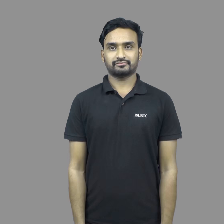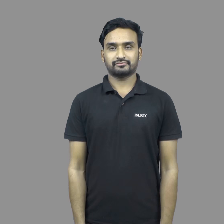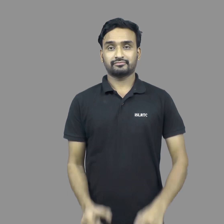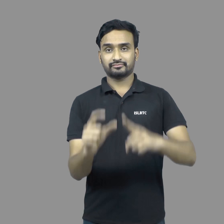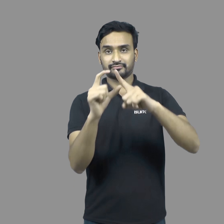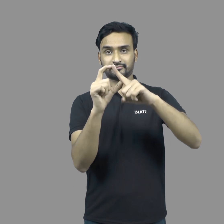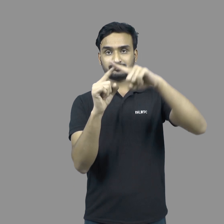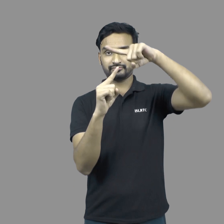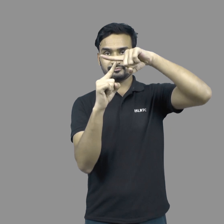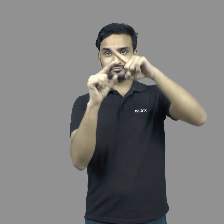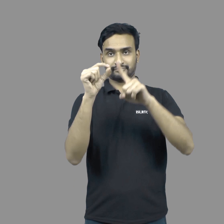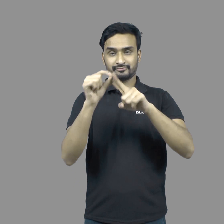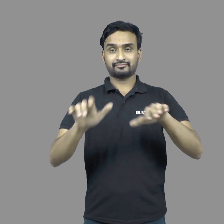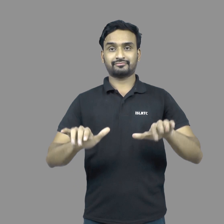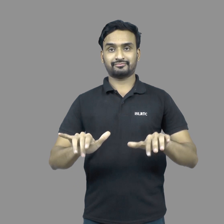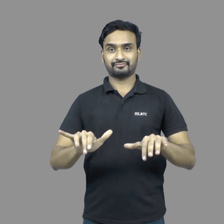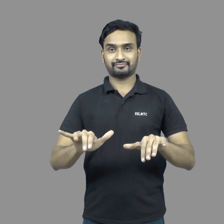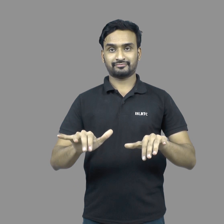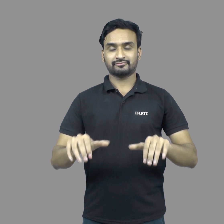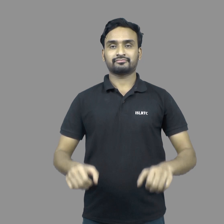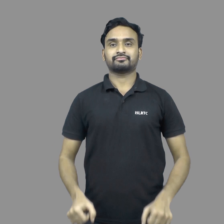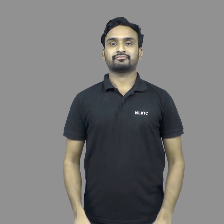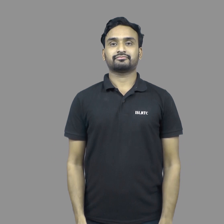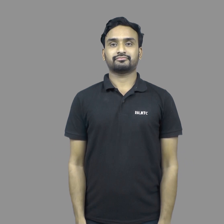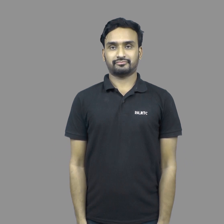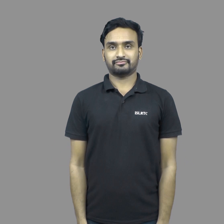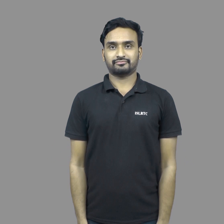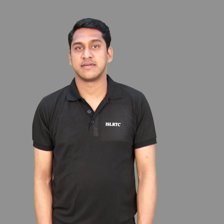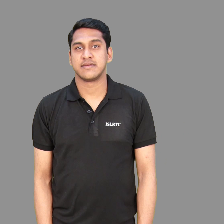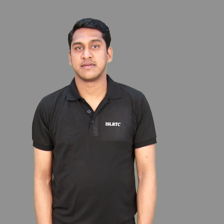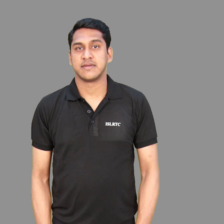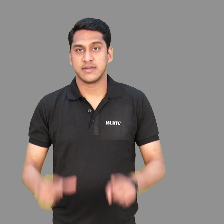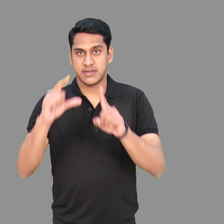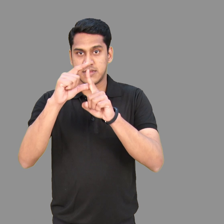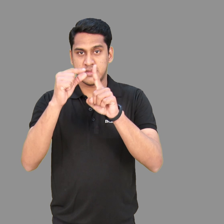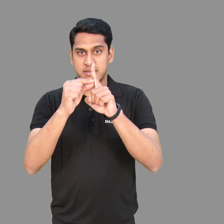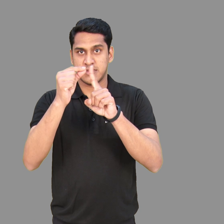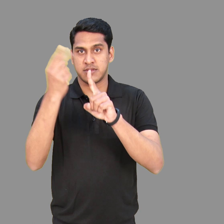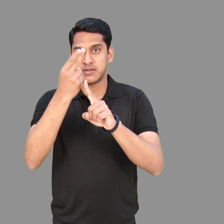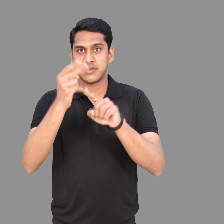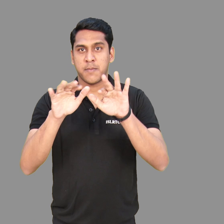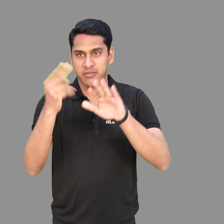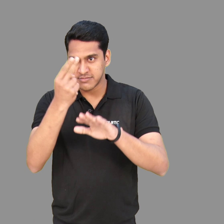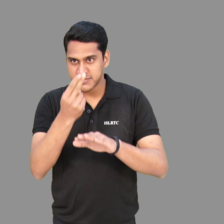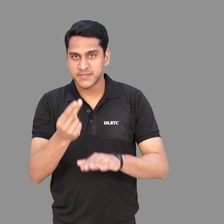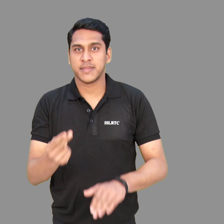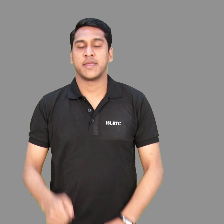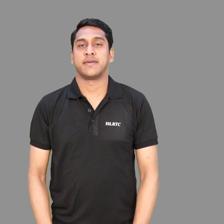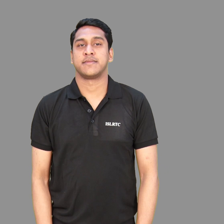DTP